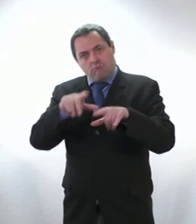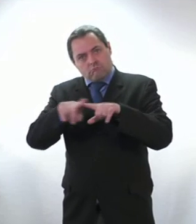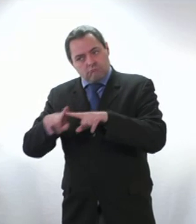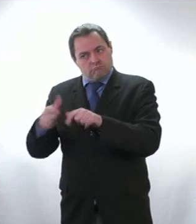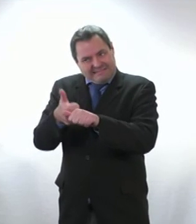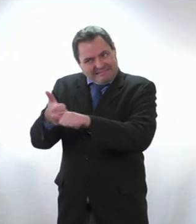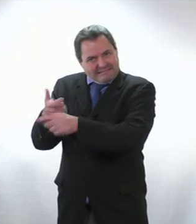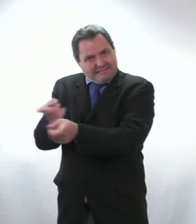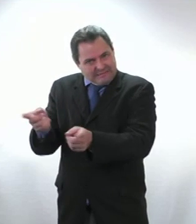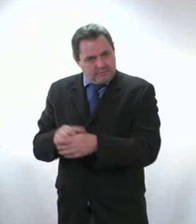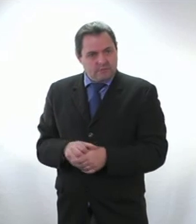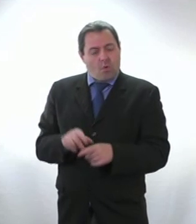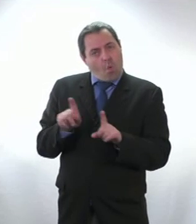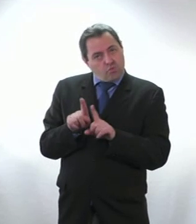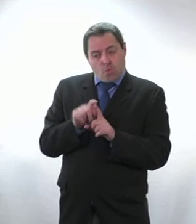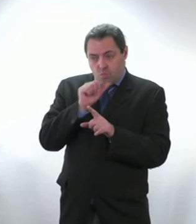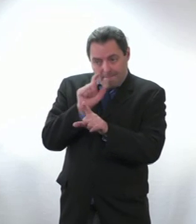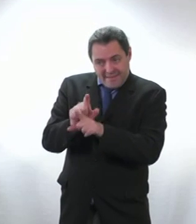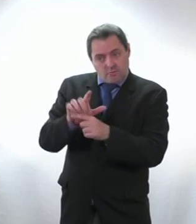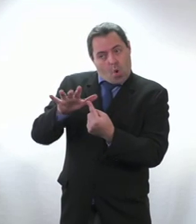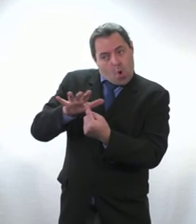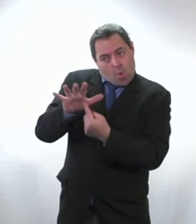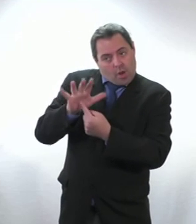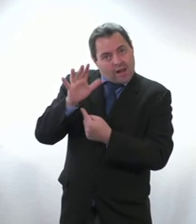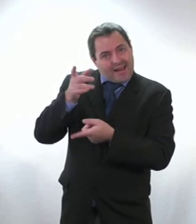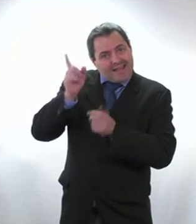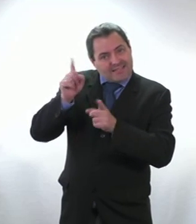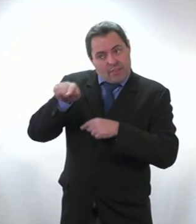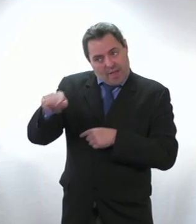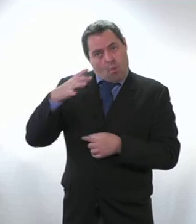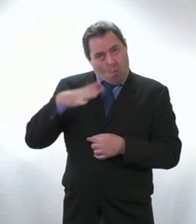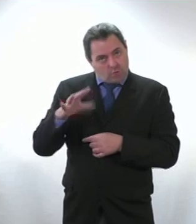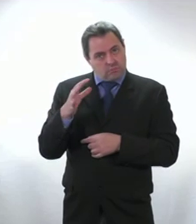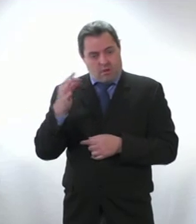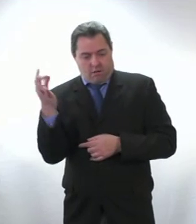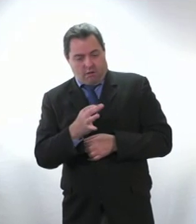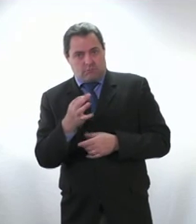Will he meet local leaders to discuss their requests for such support?